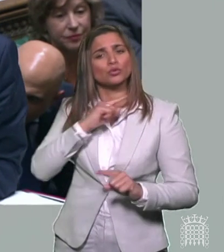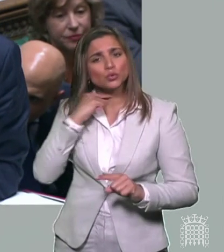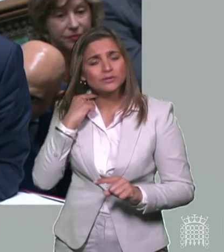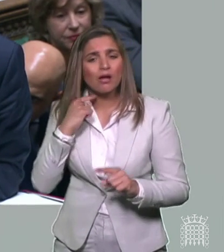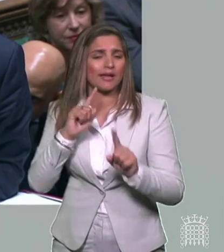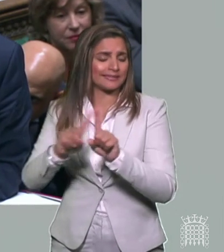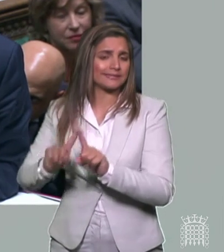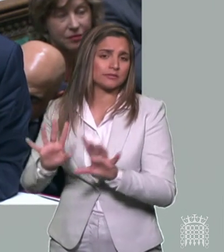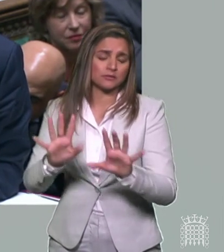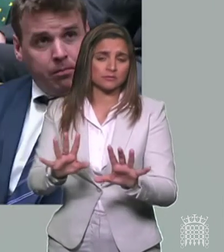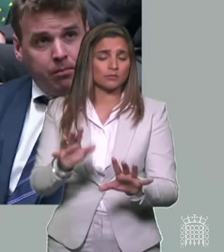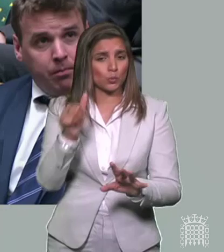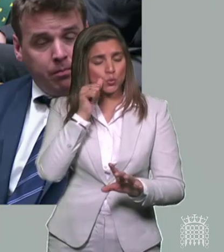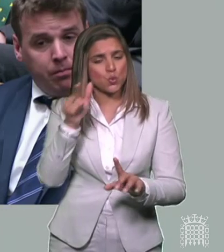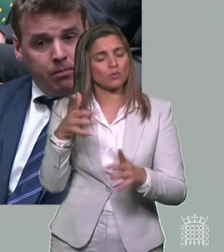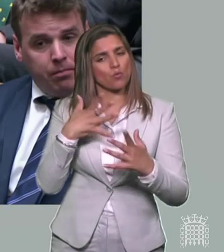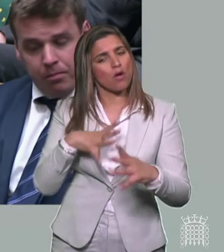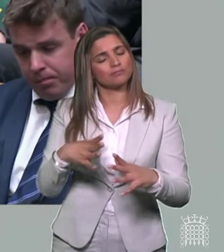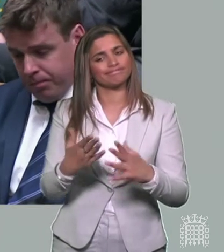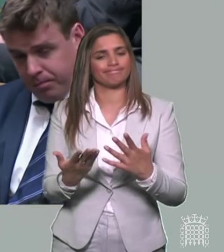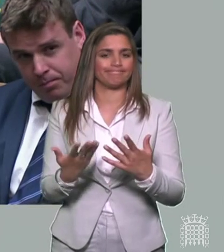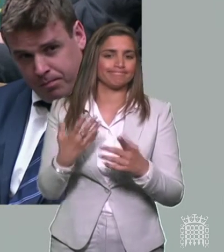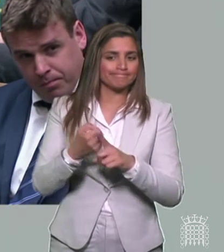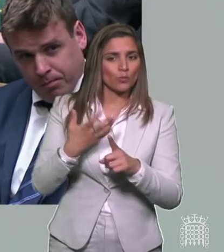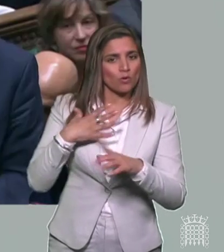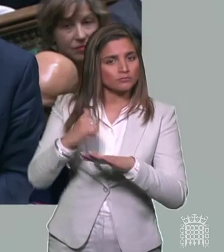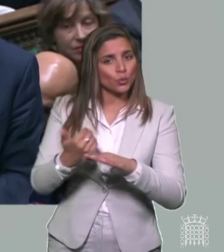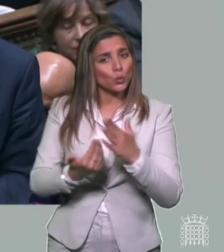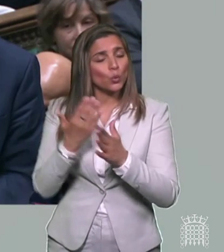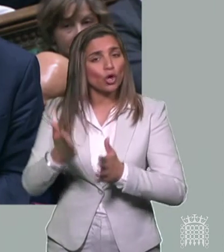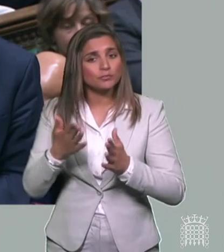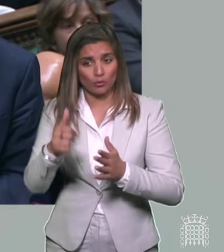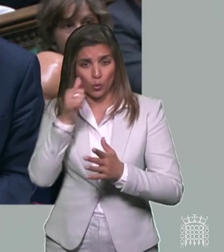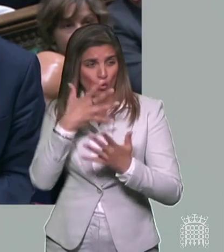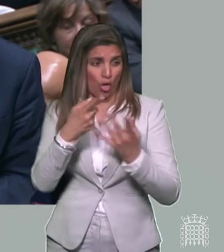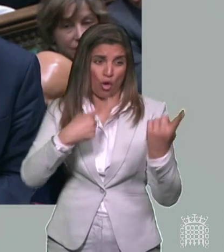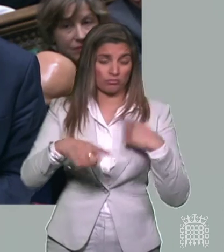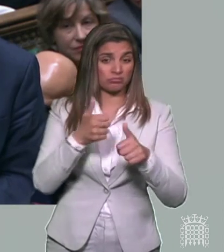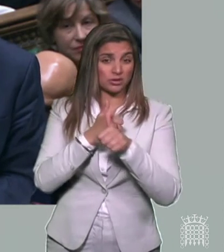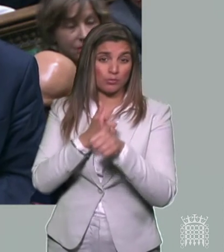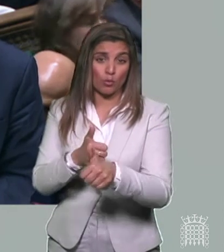I note his plea for a new hospital, and I know it is shared by many of my honourable and right honourable Friends.